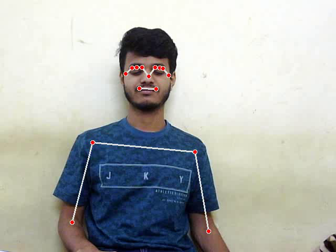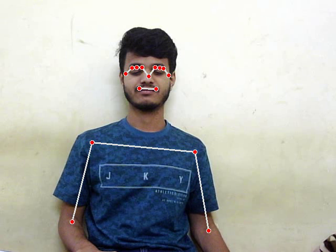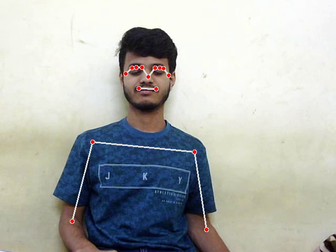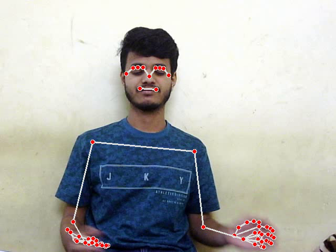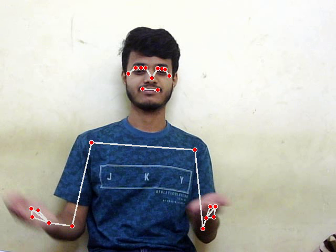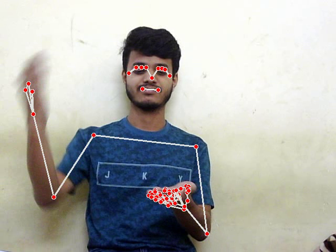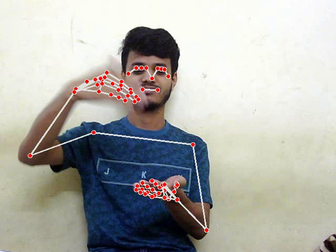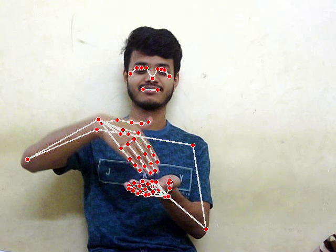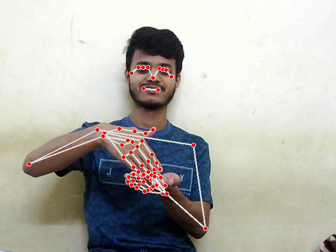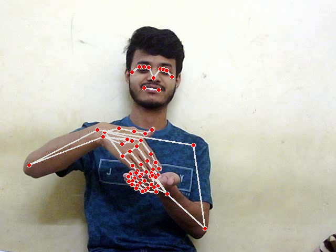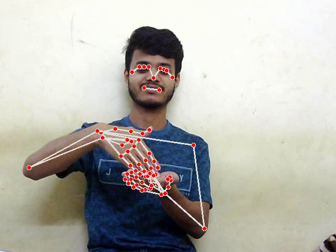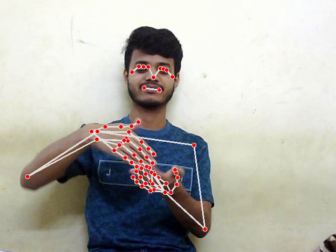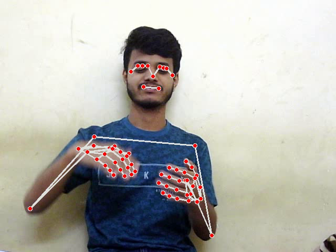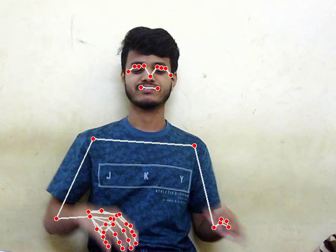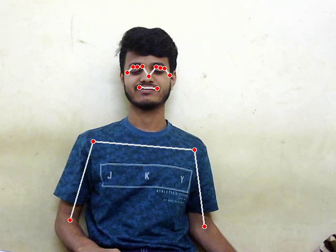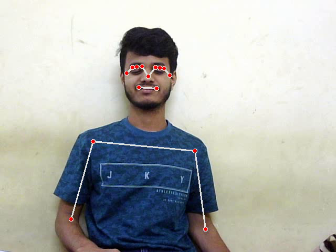again